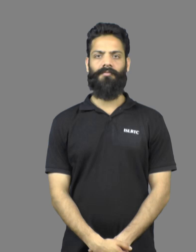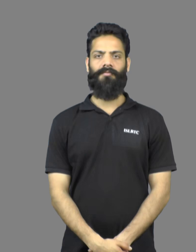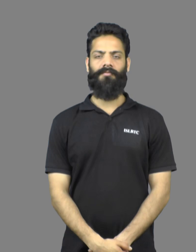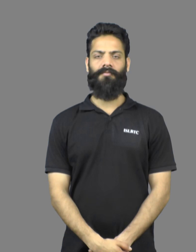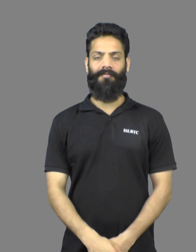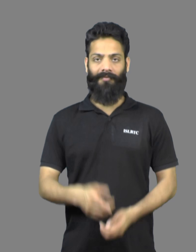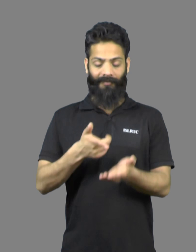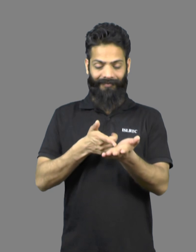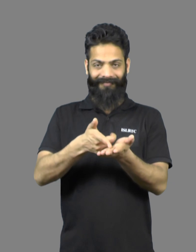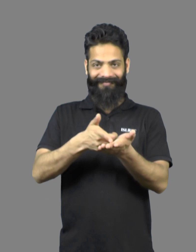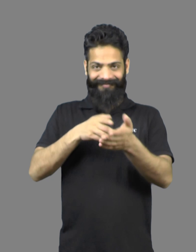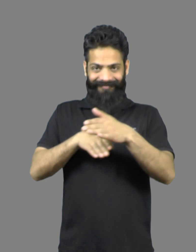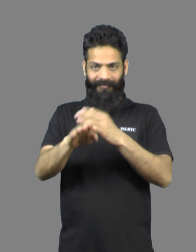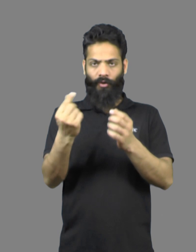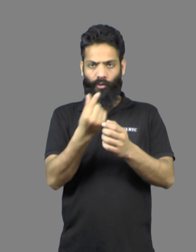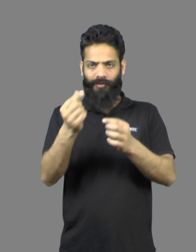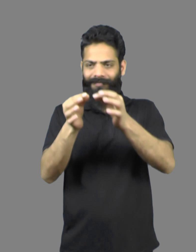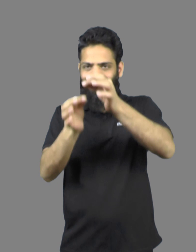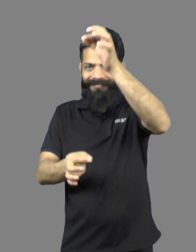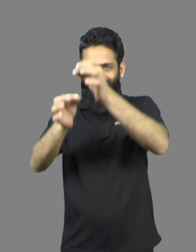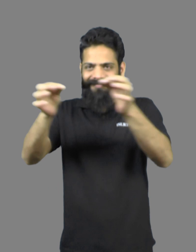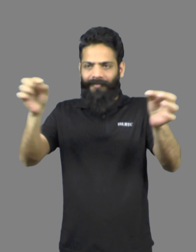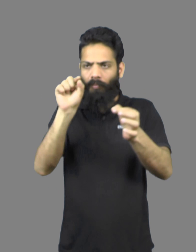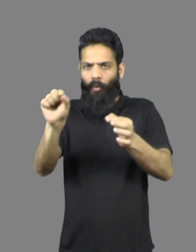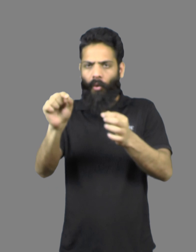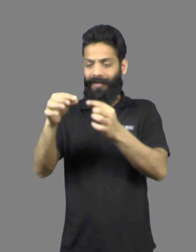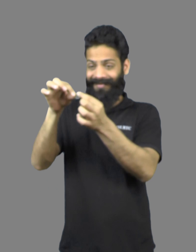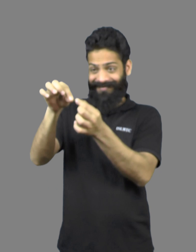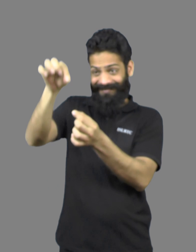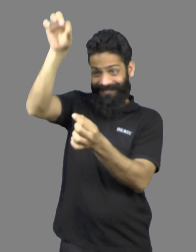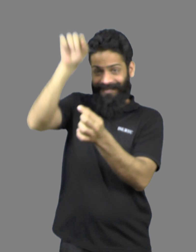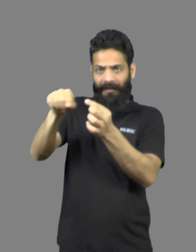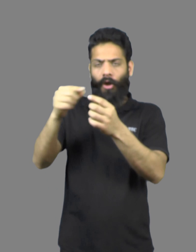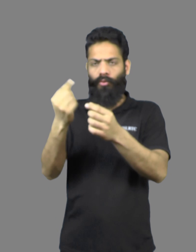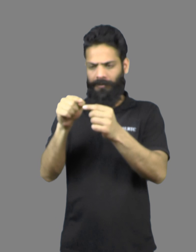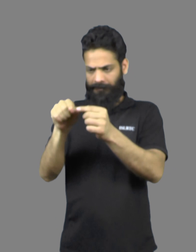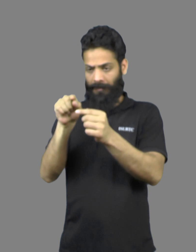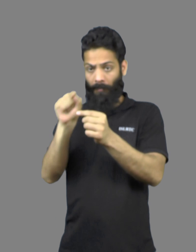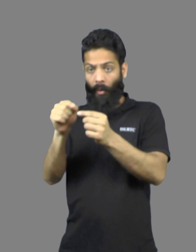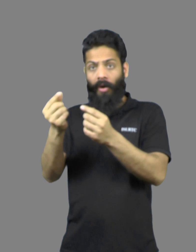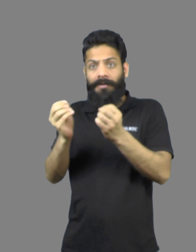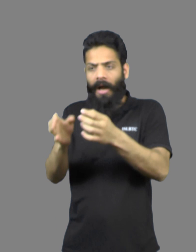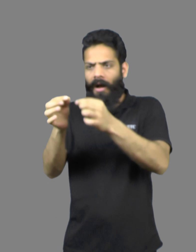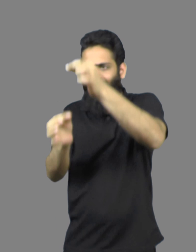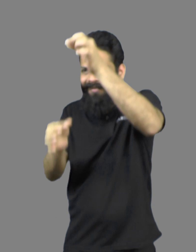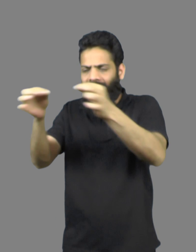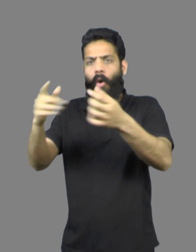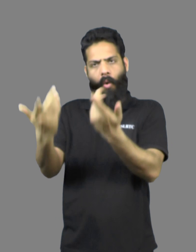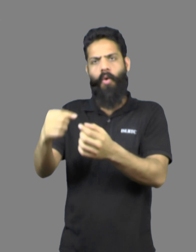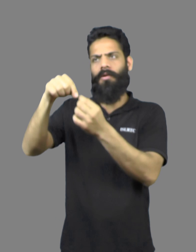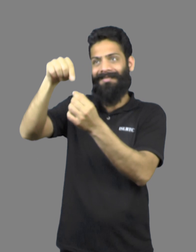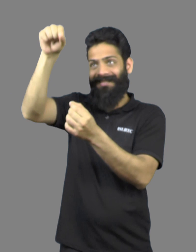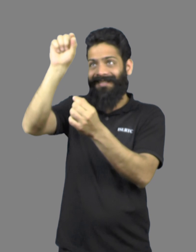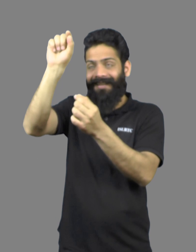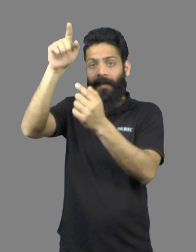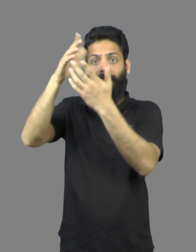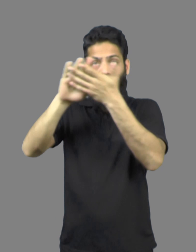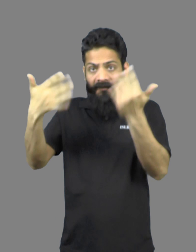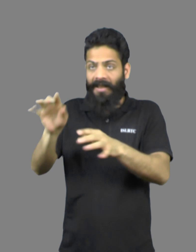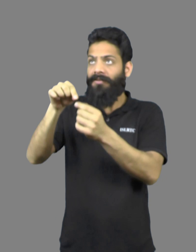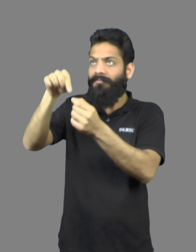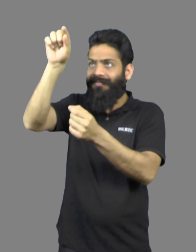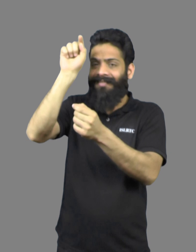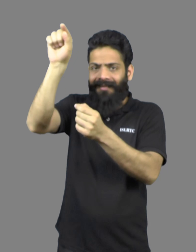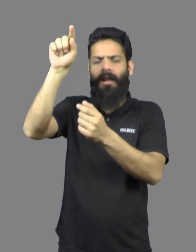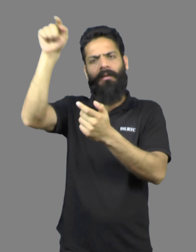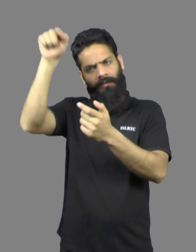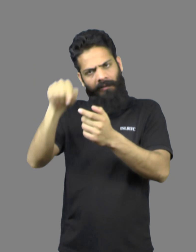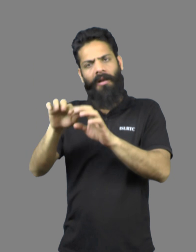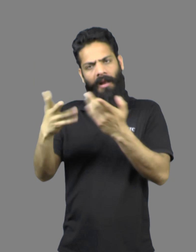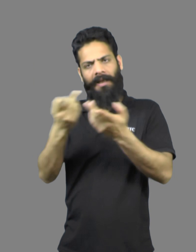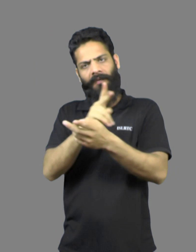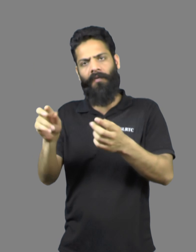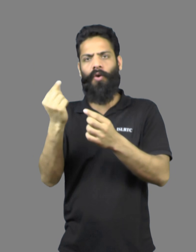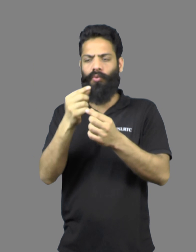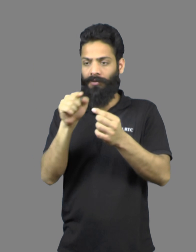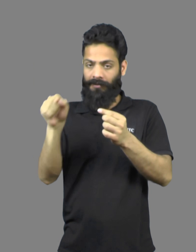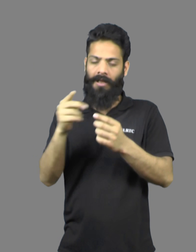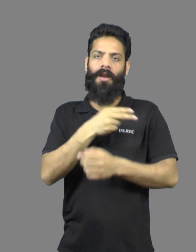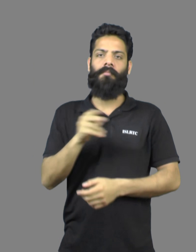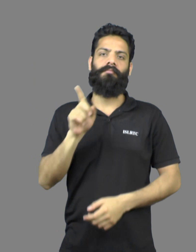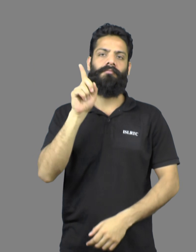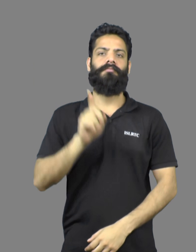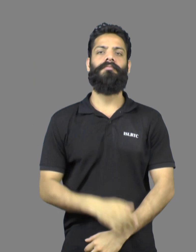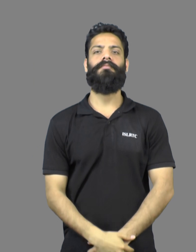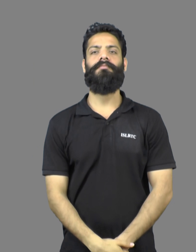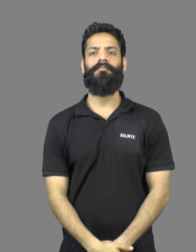Bench Mark